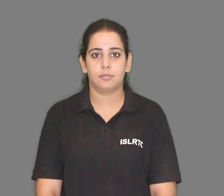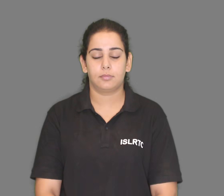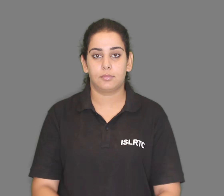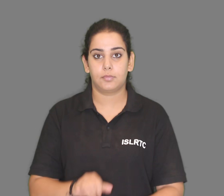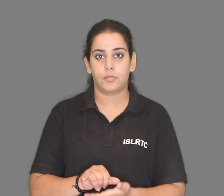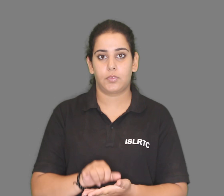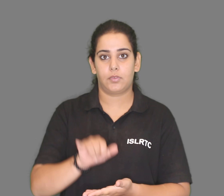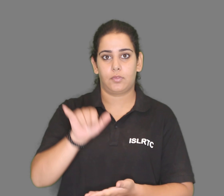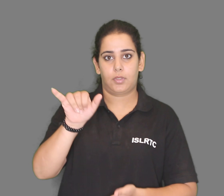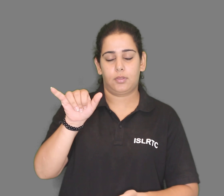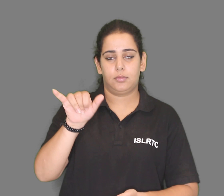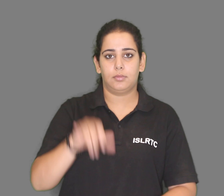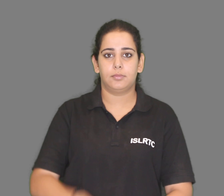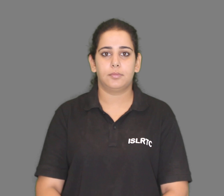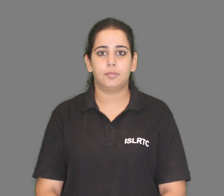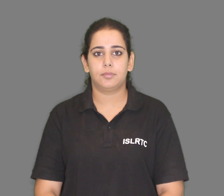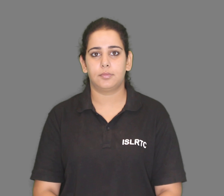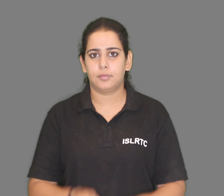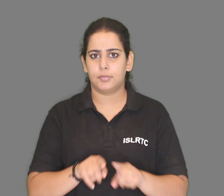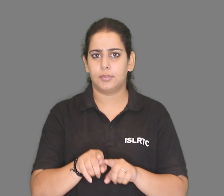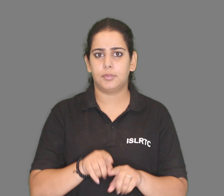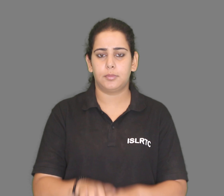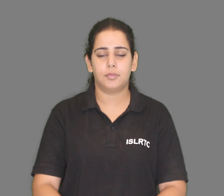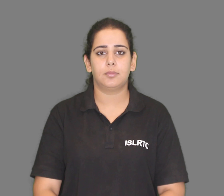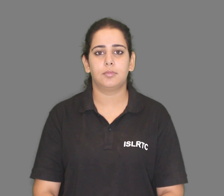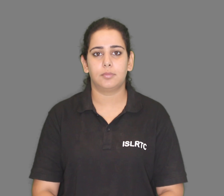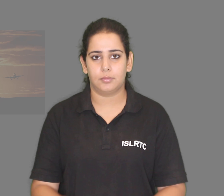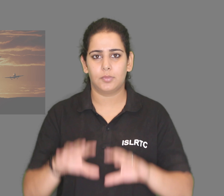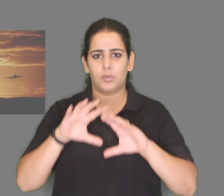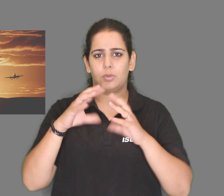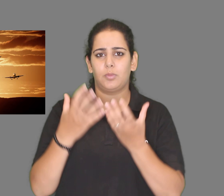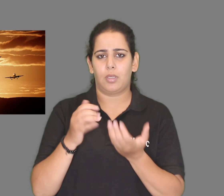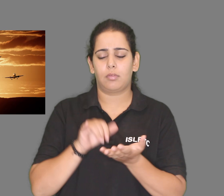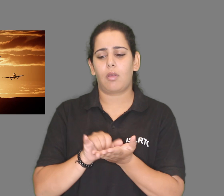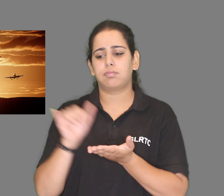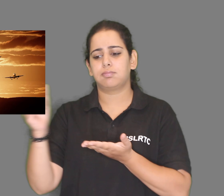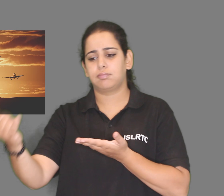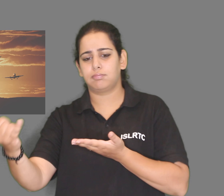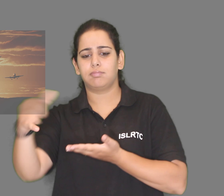Flight An instance of traveling by air